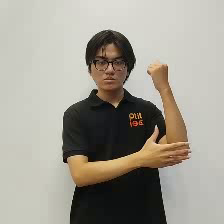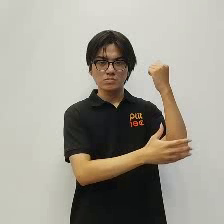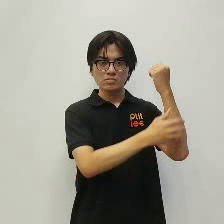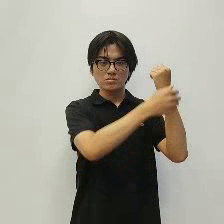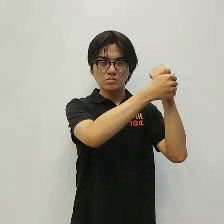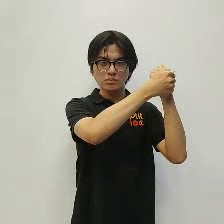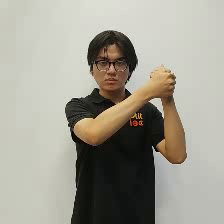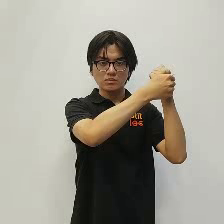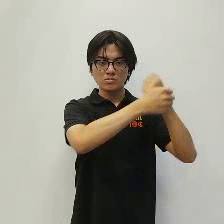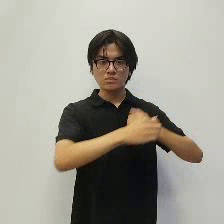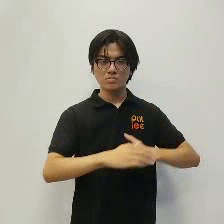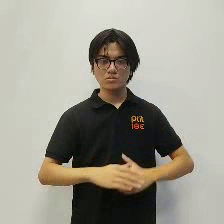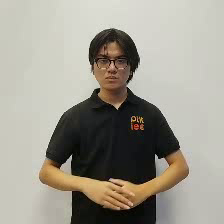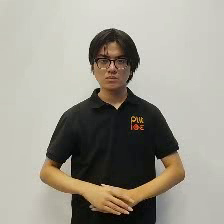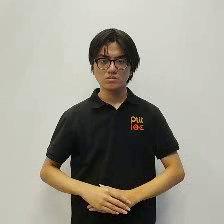Cứu